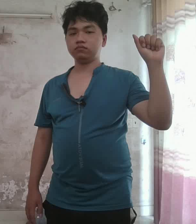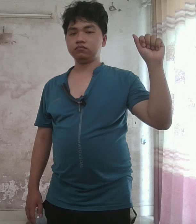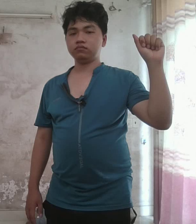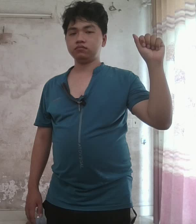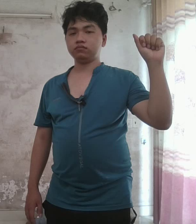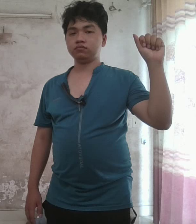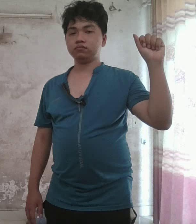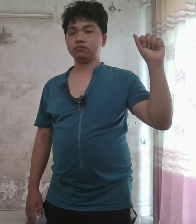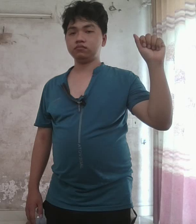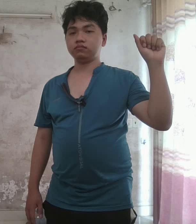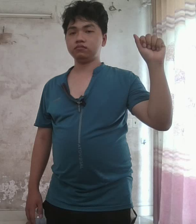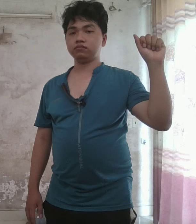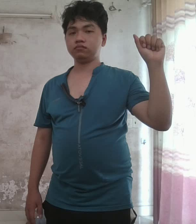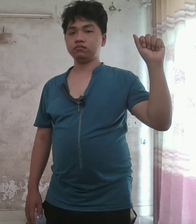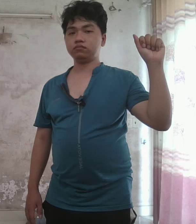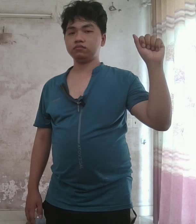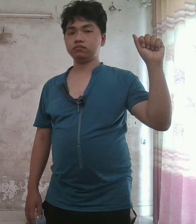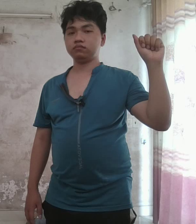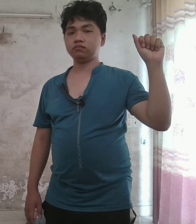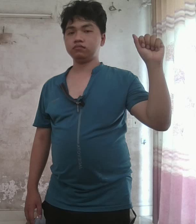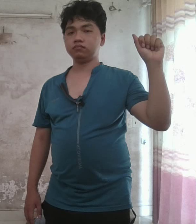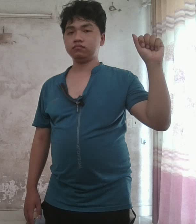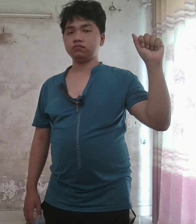a